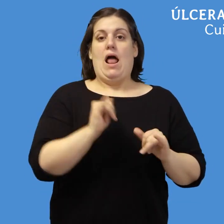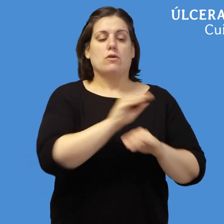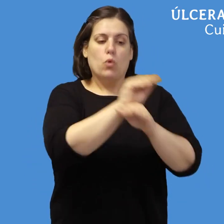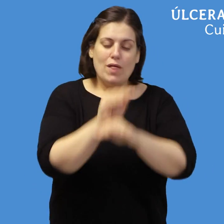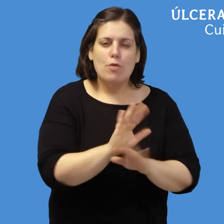cuidar